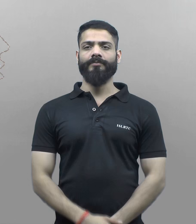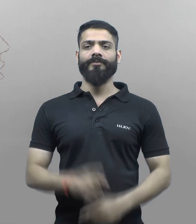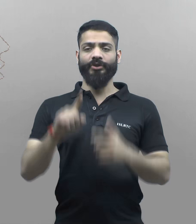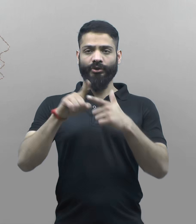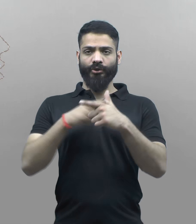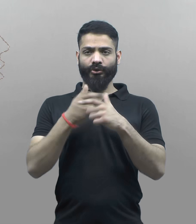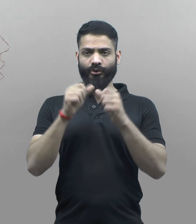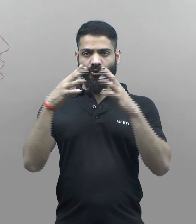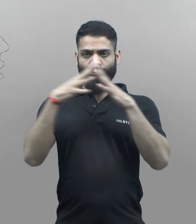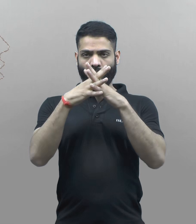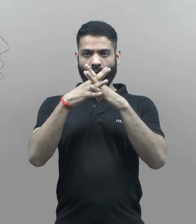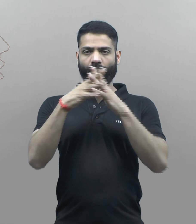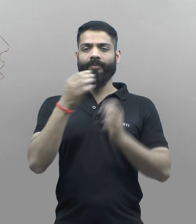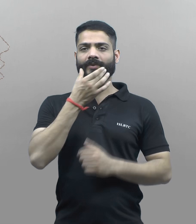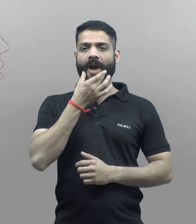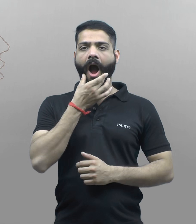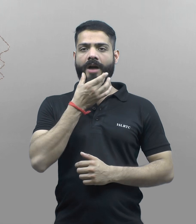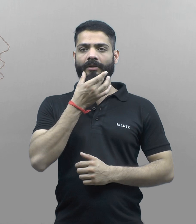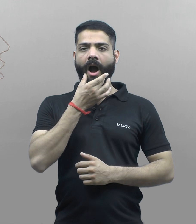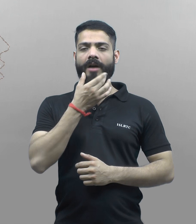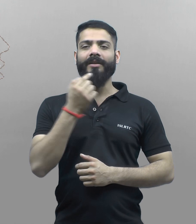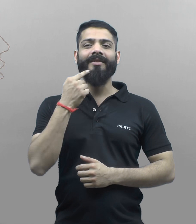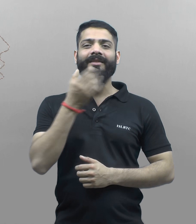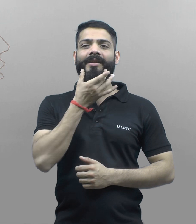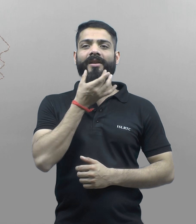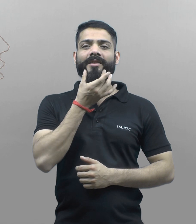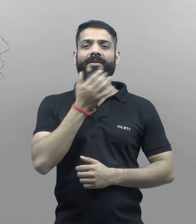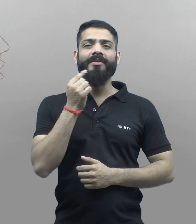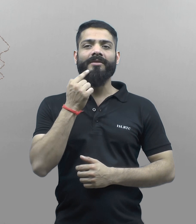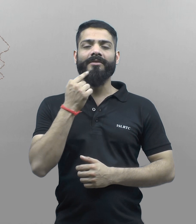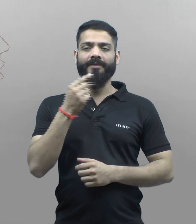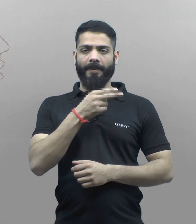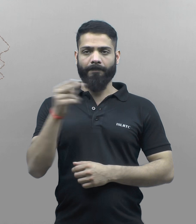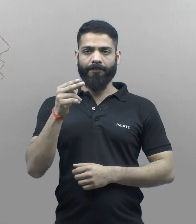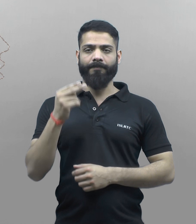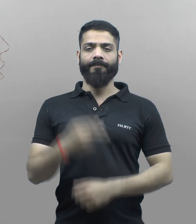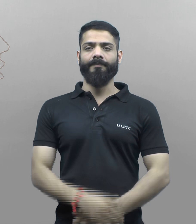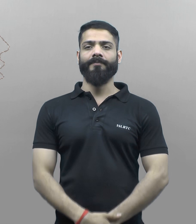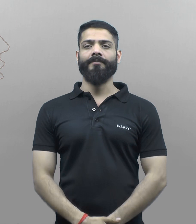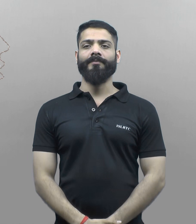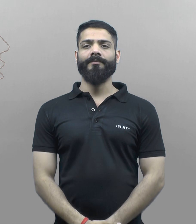Jaw